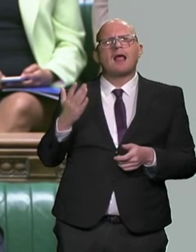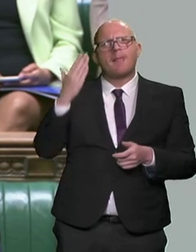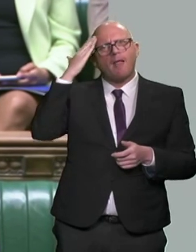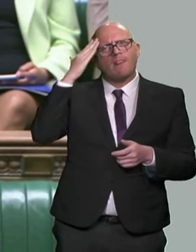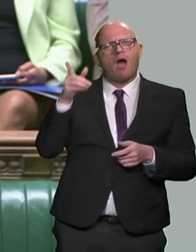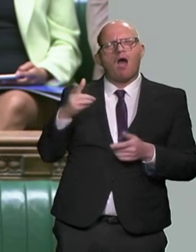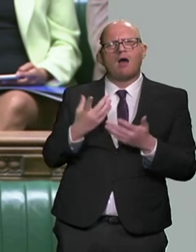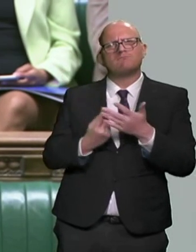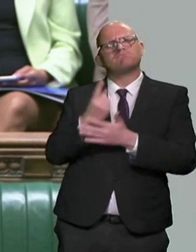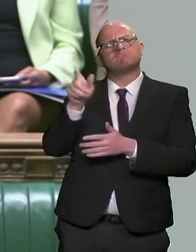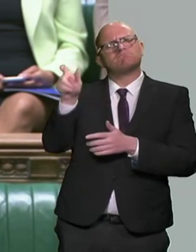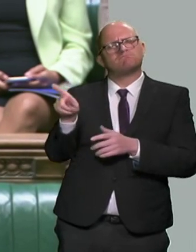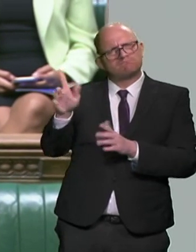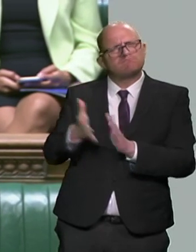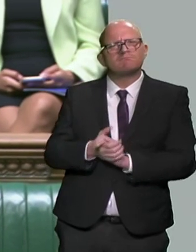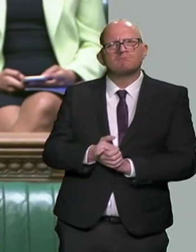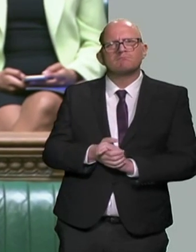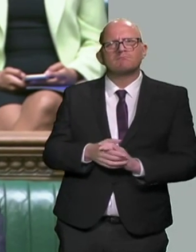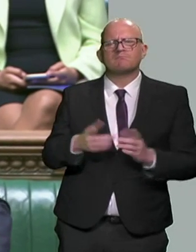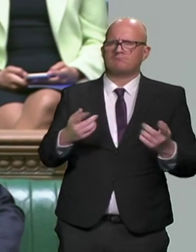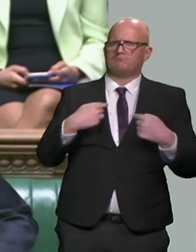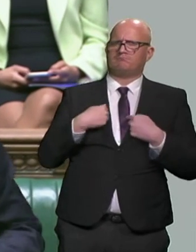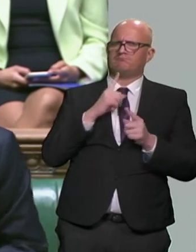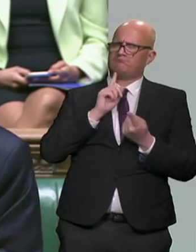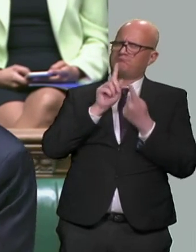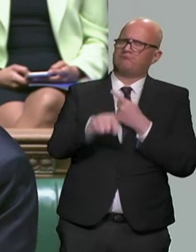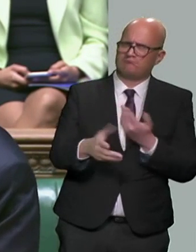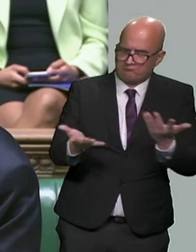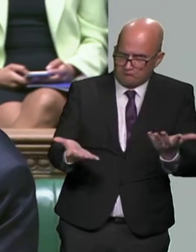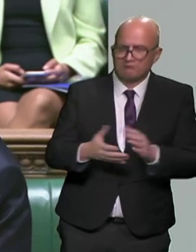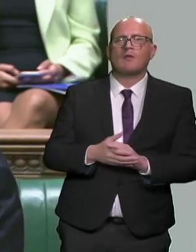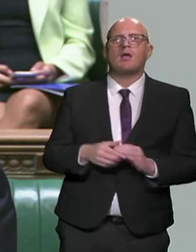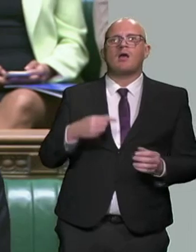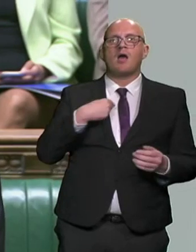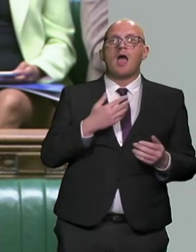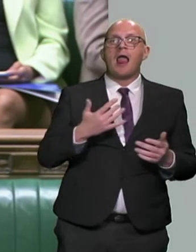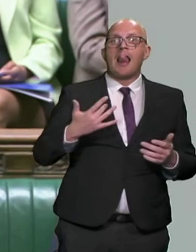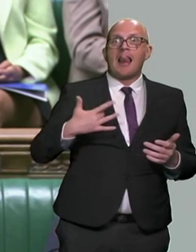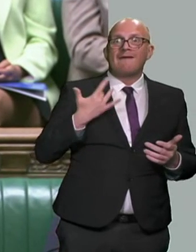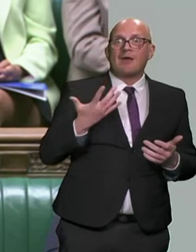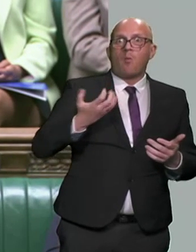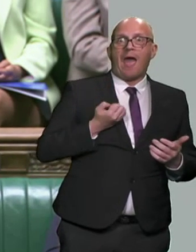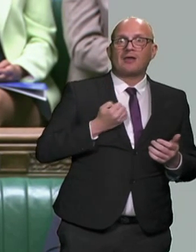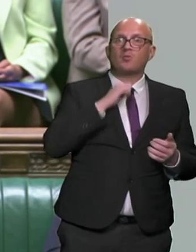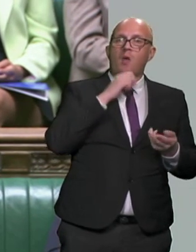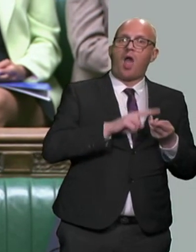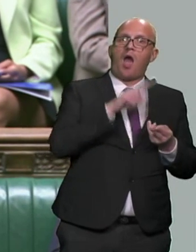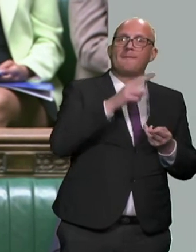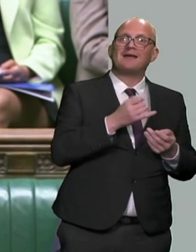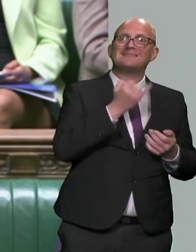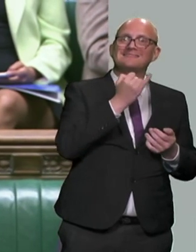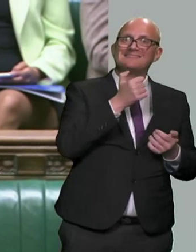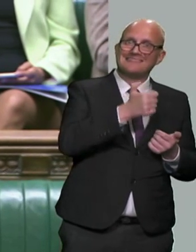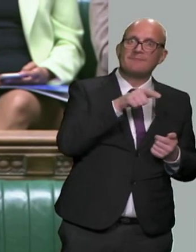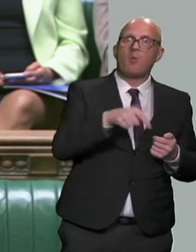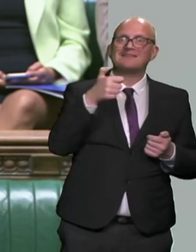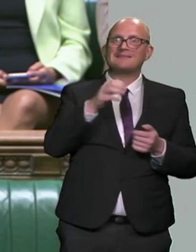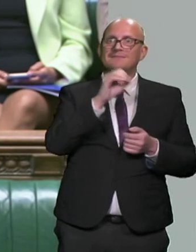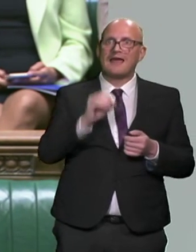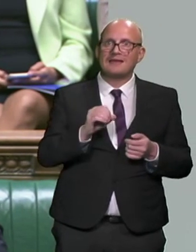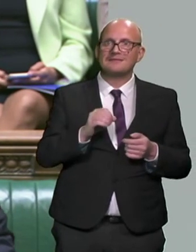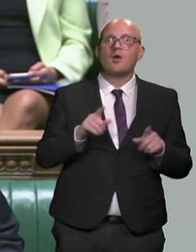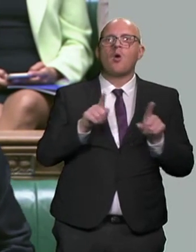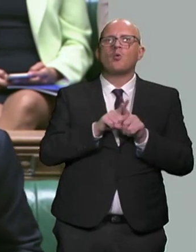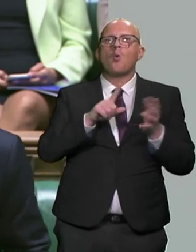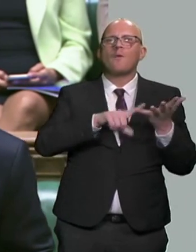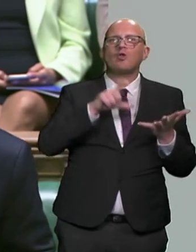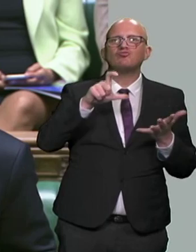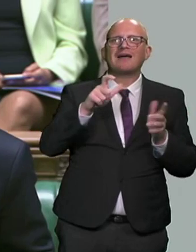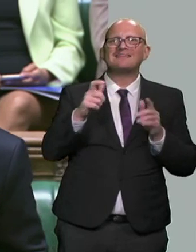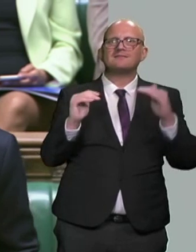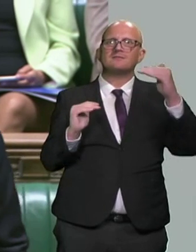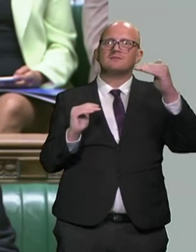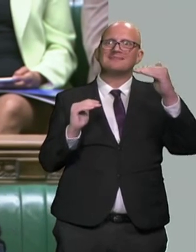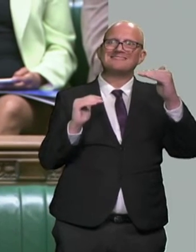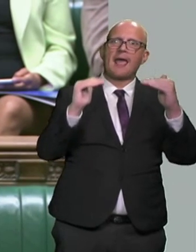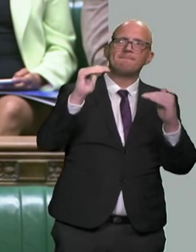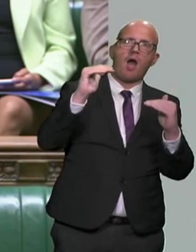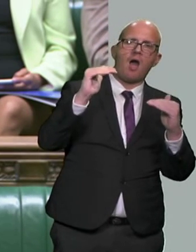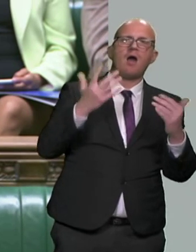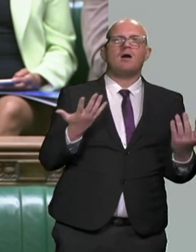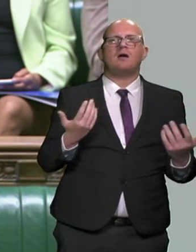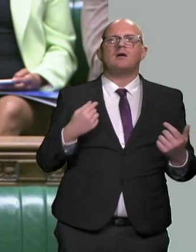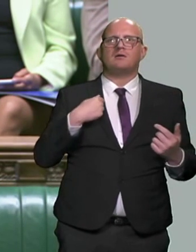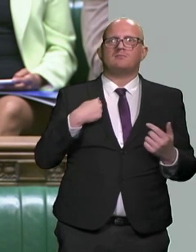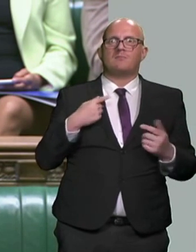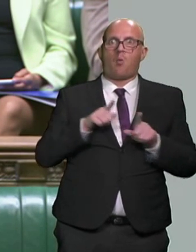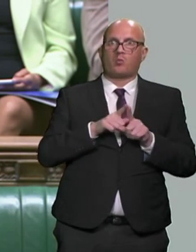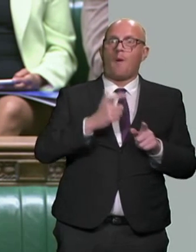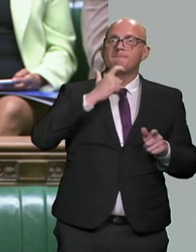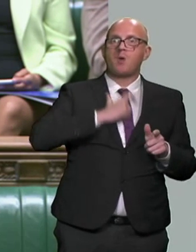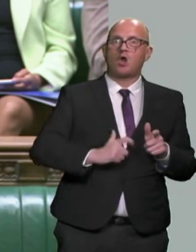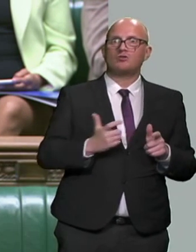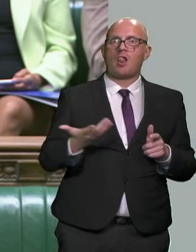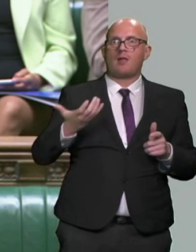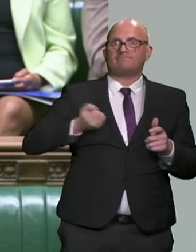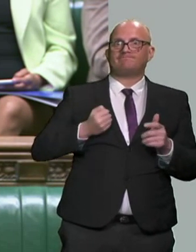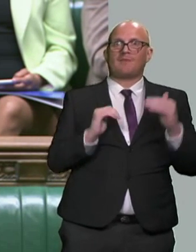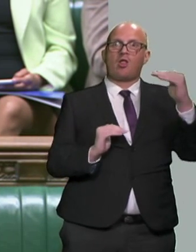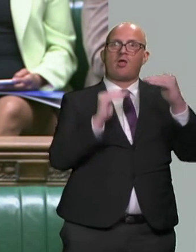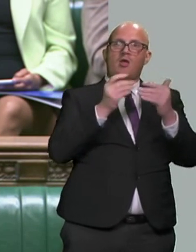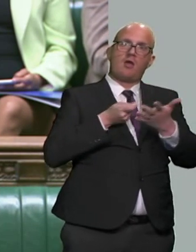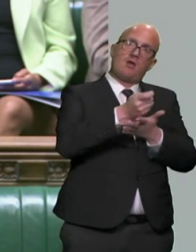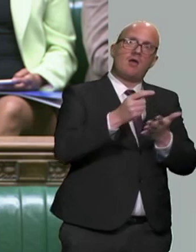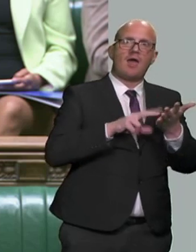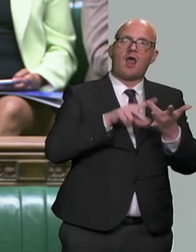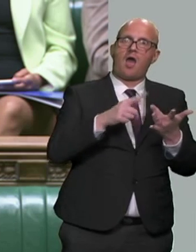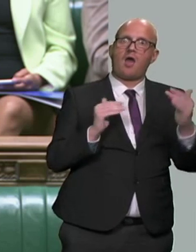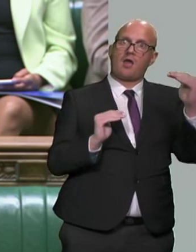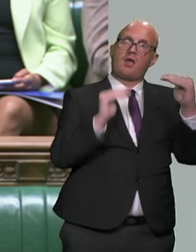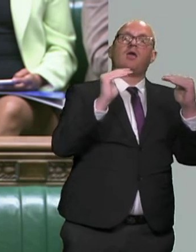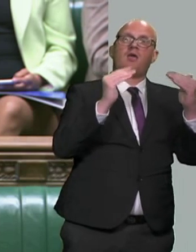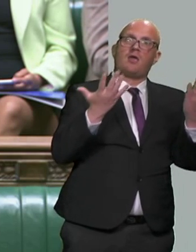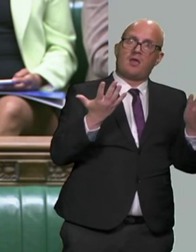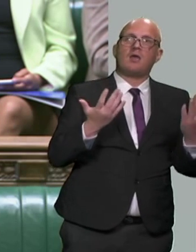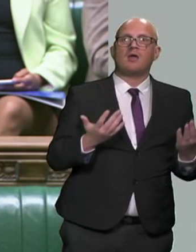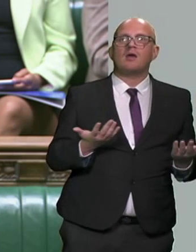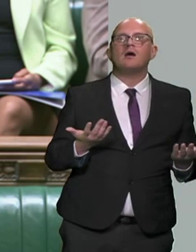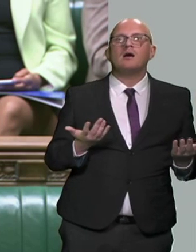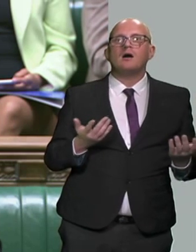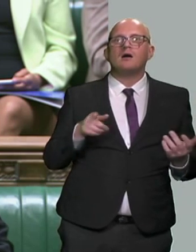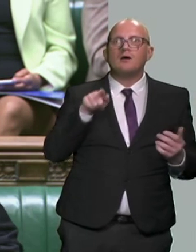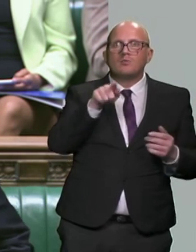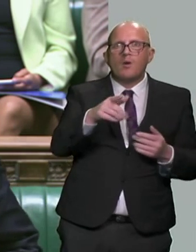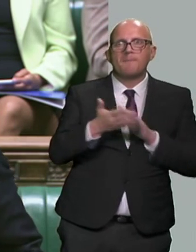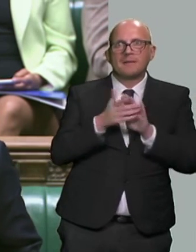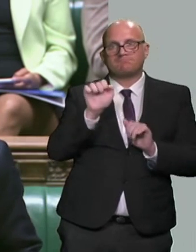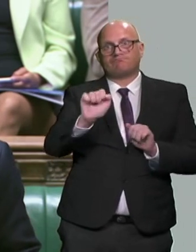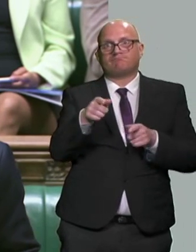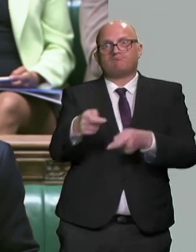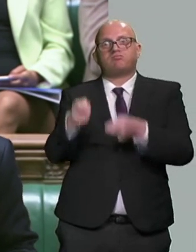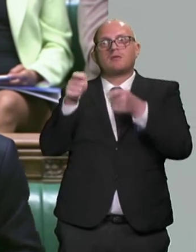I am pleased with and proud, in fact, of this Government’s actions, because by increasing the national living wage in April by 6.6%, by cutting the UC taper rate and through the increase in personal thresholds today, we have ensured—if we take all tax and welfare changes together—that a single mother of two children working full time on